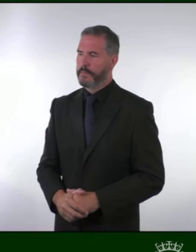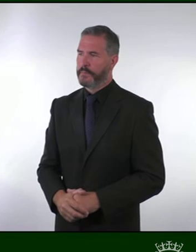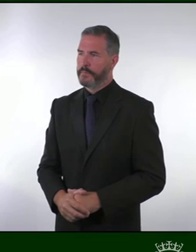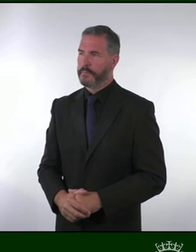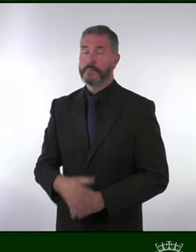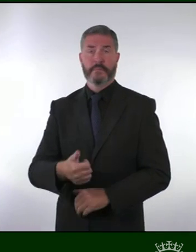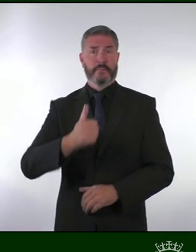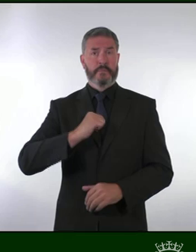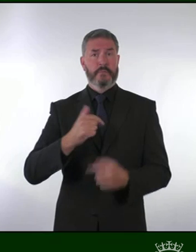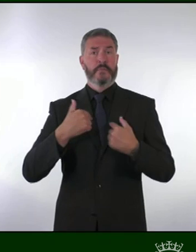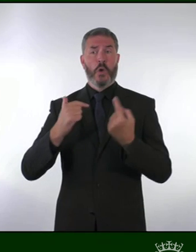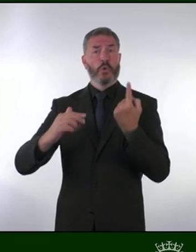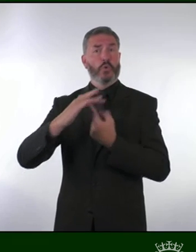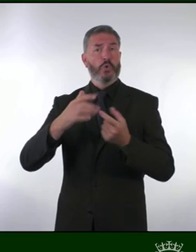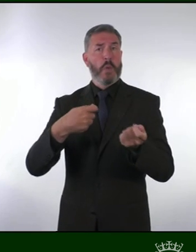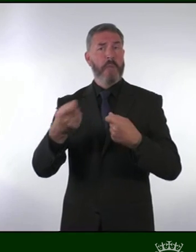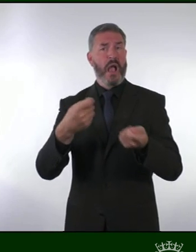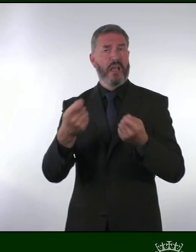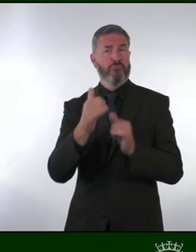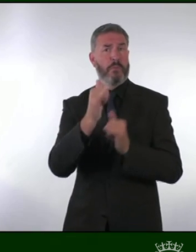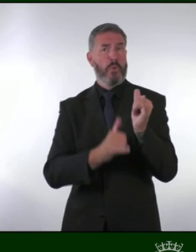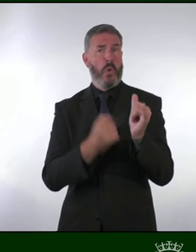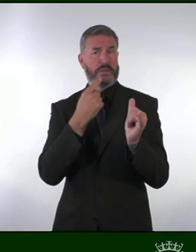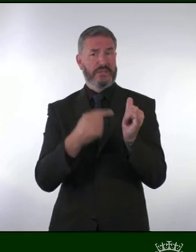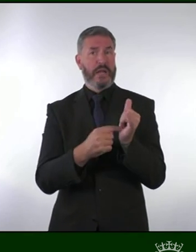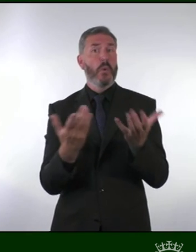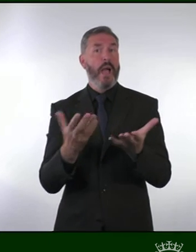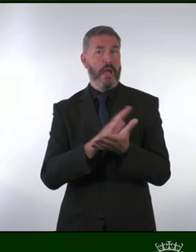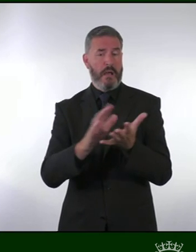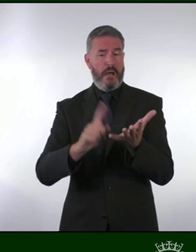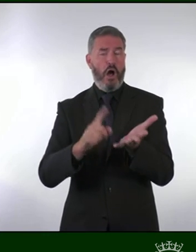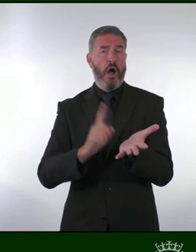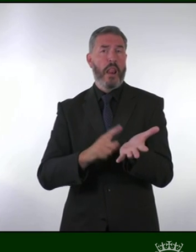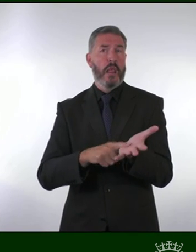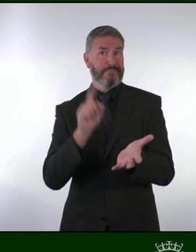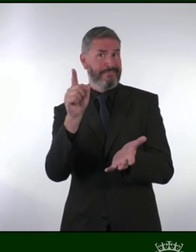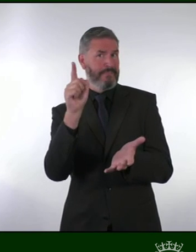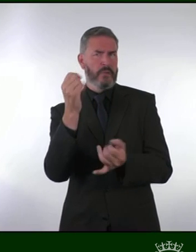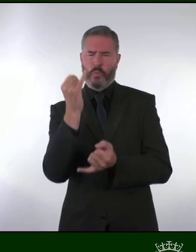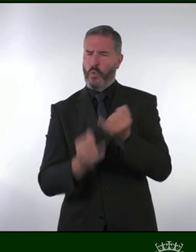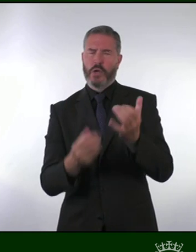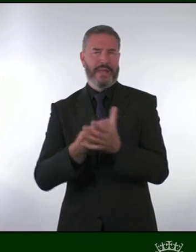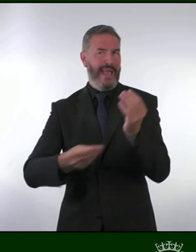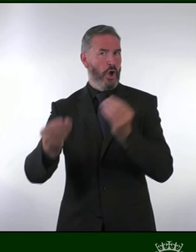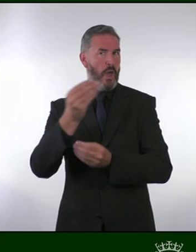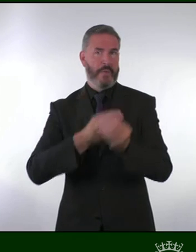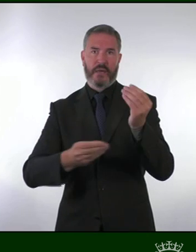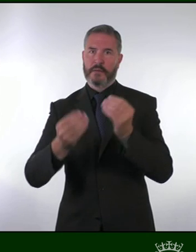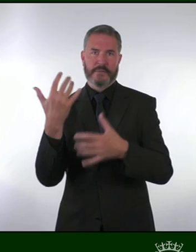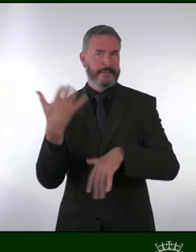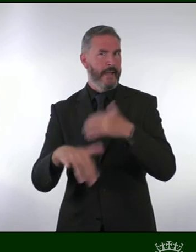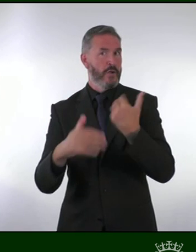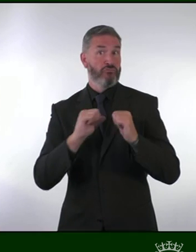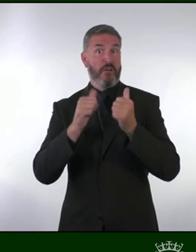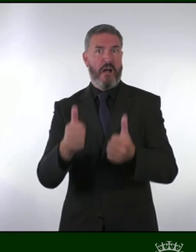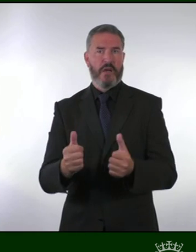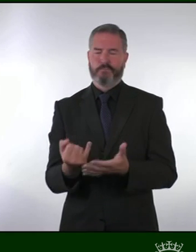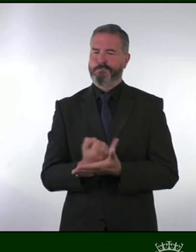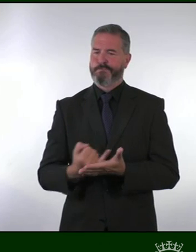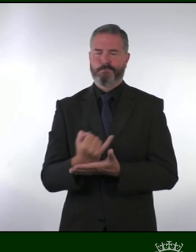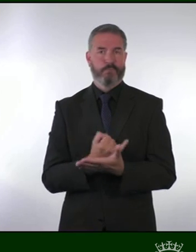The Social Market Foundation report identified Hull as the area facing the worst economic hit and the slowest recovery from covid-19.